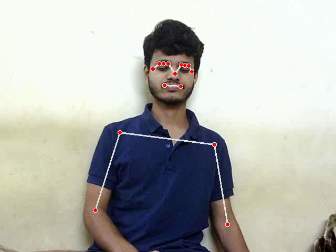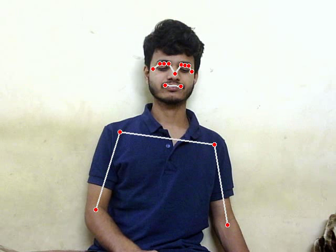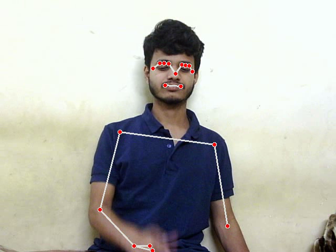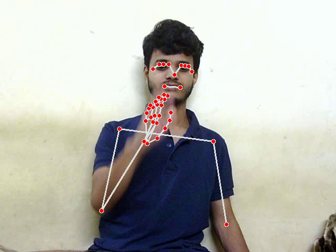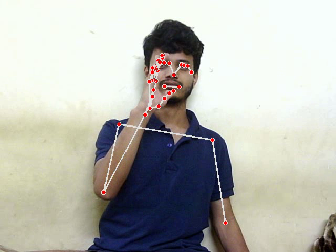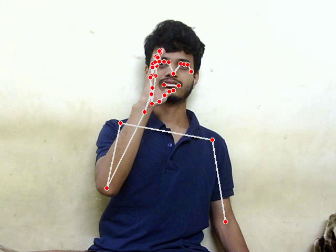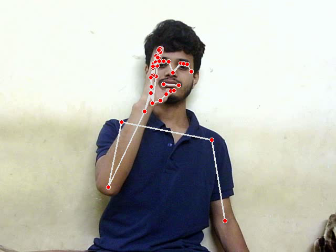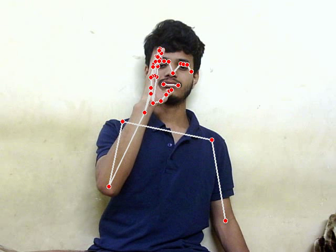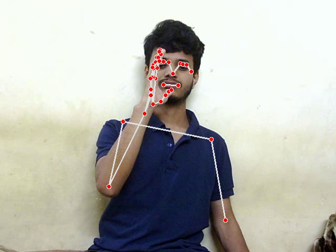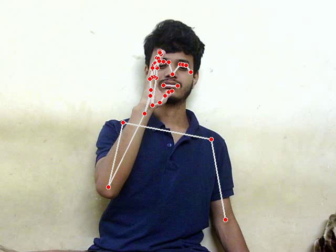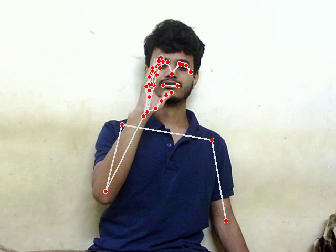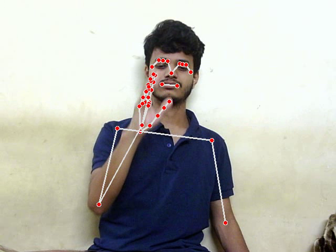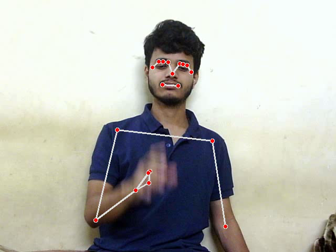mother